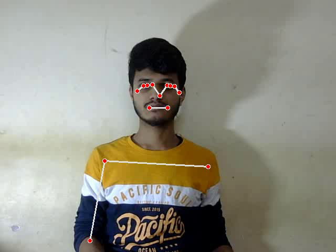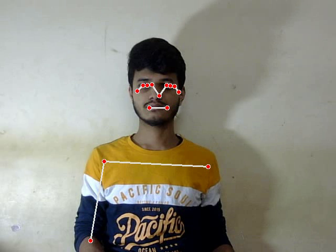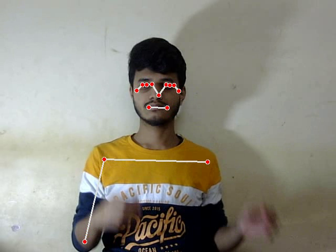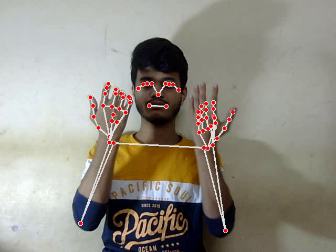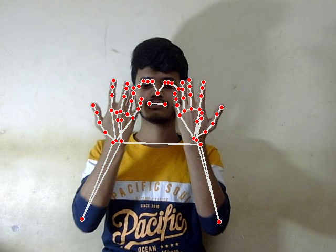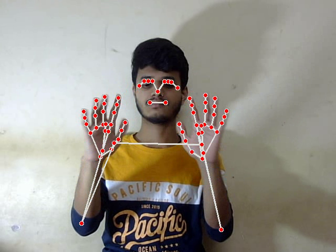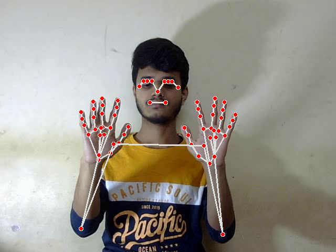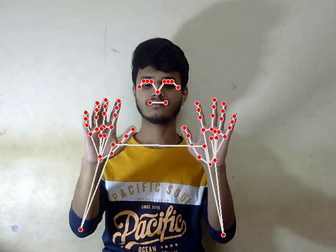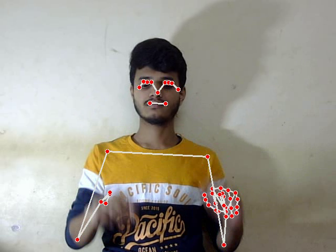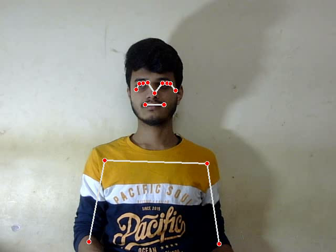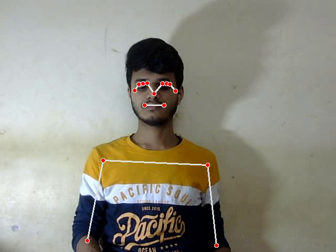finish